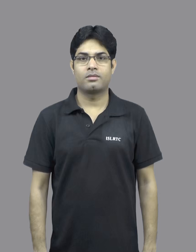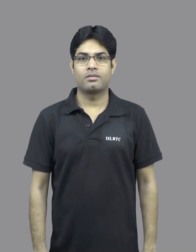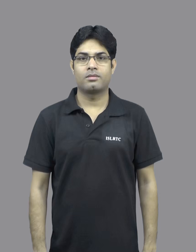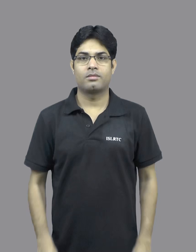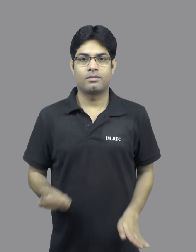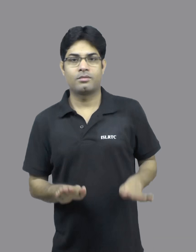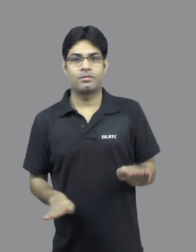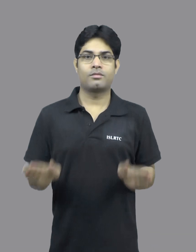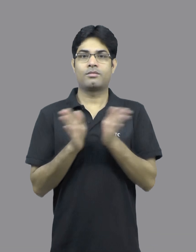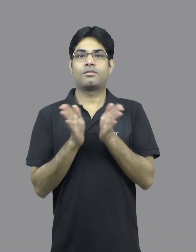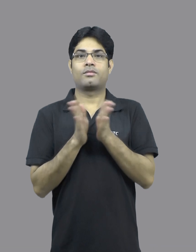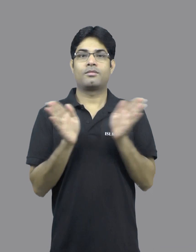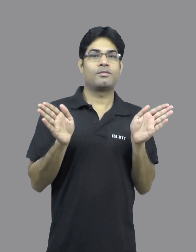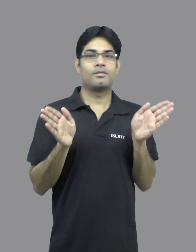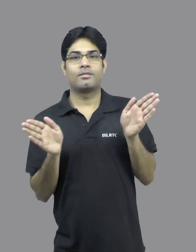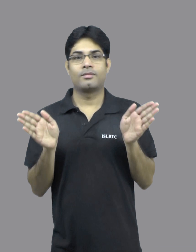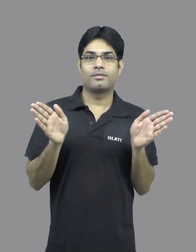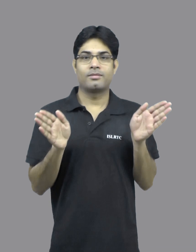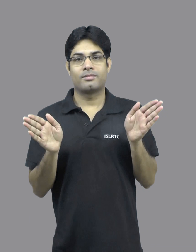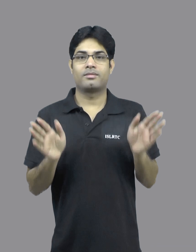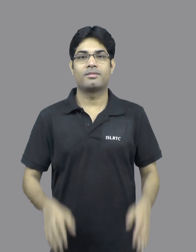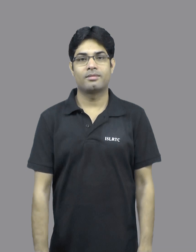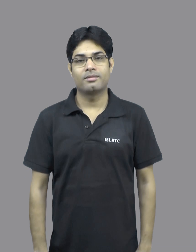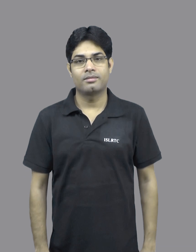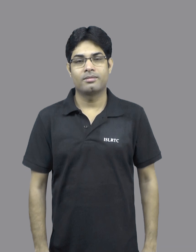Penguin